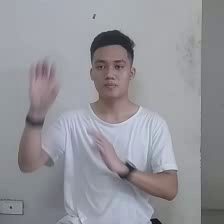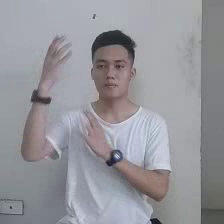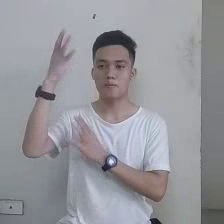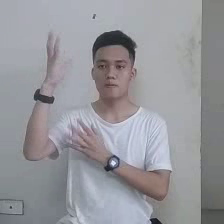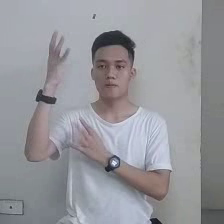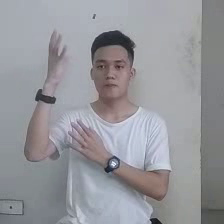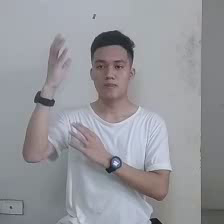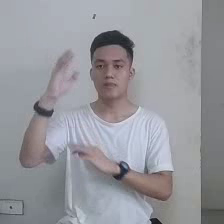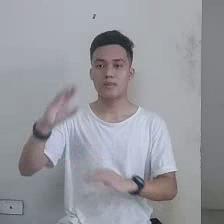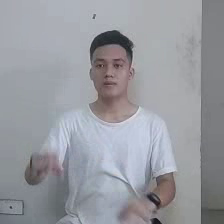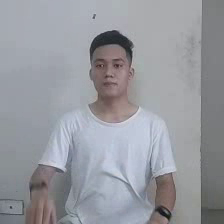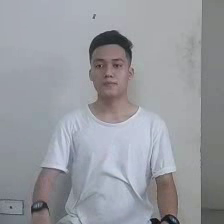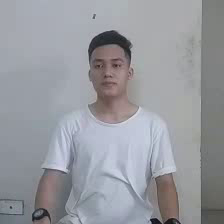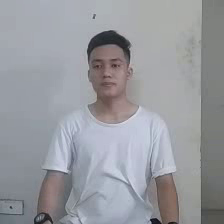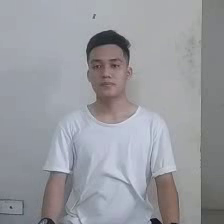Cho